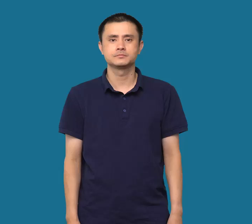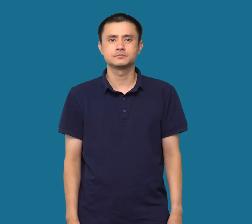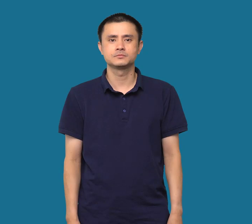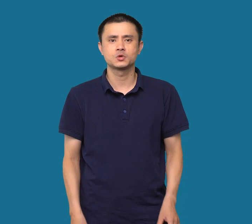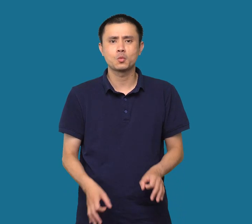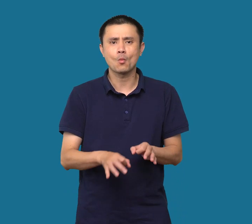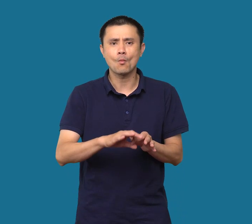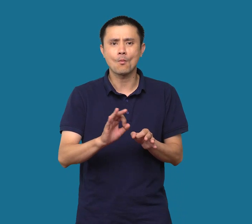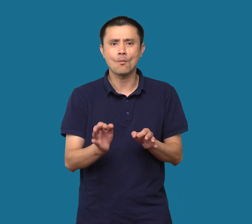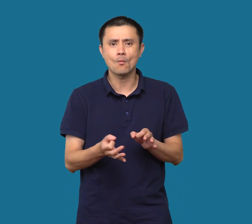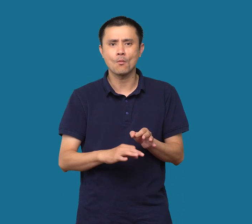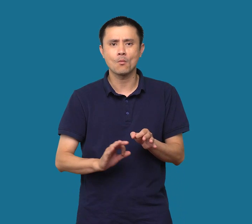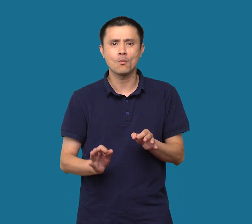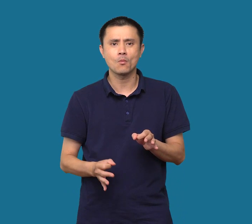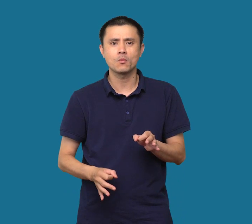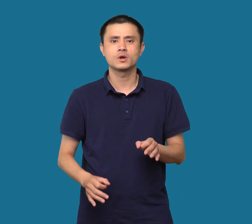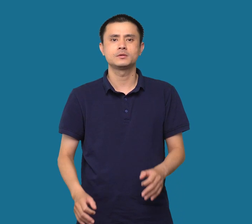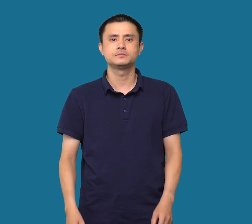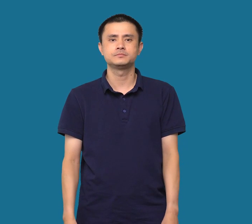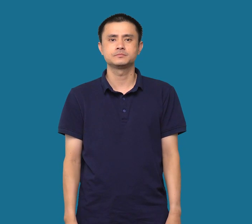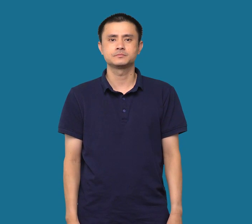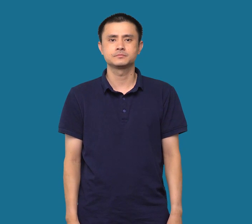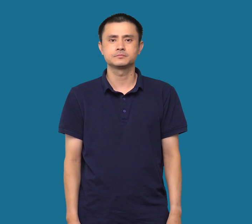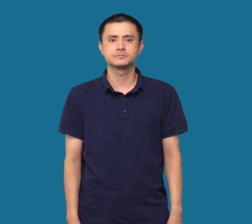ruột non